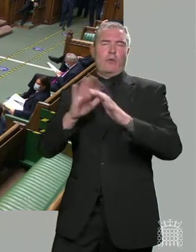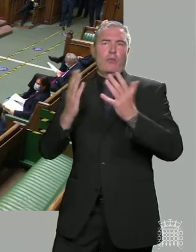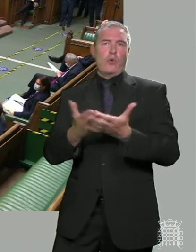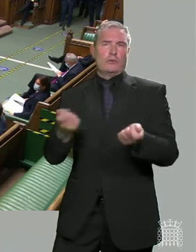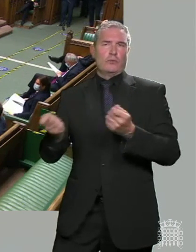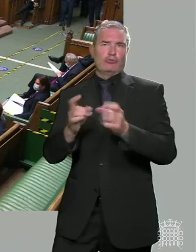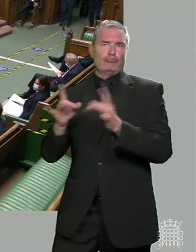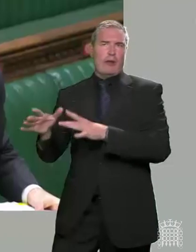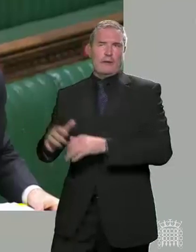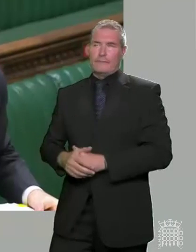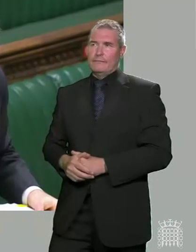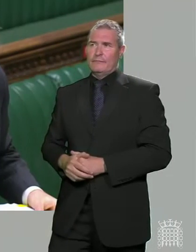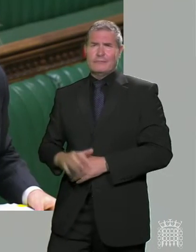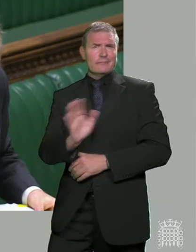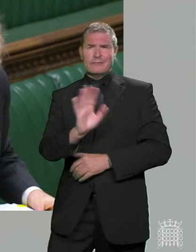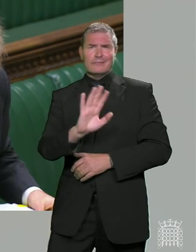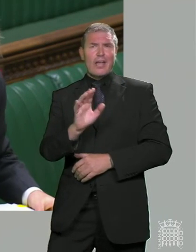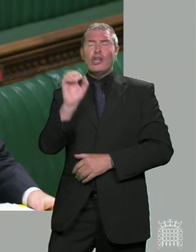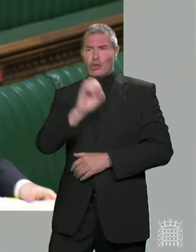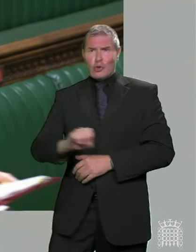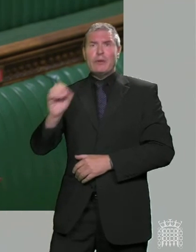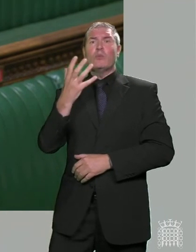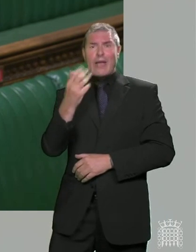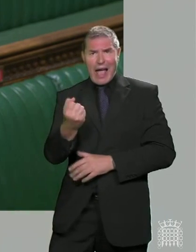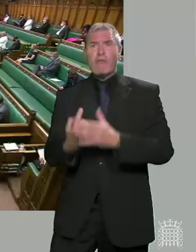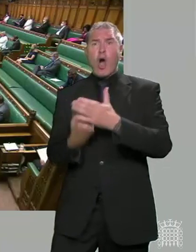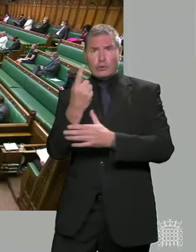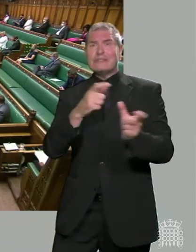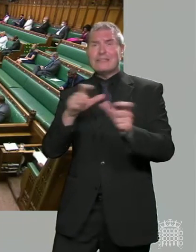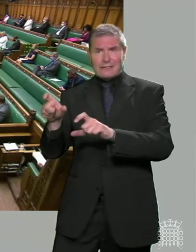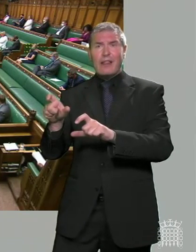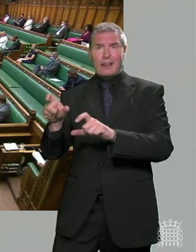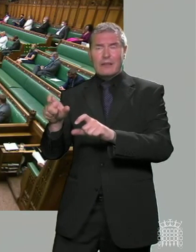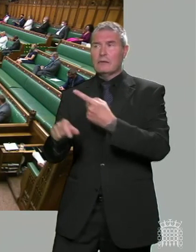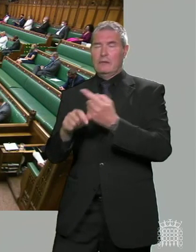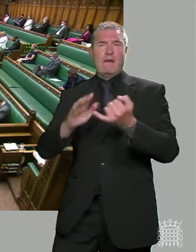We have not lost opportunities to Europe’s markets through Brexit.